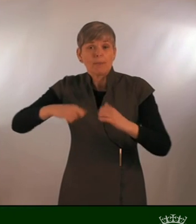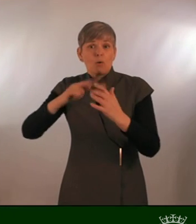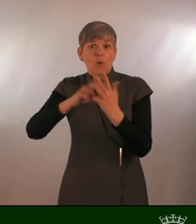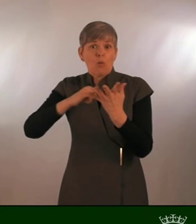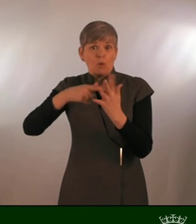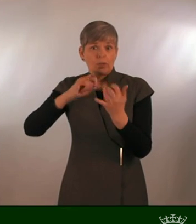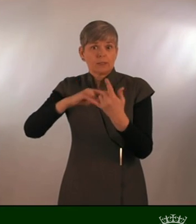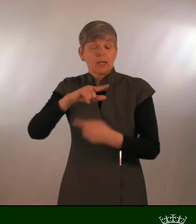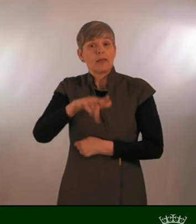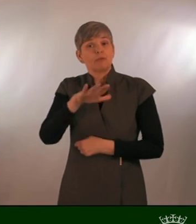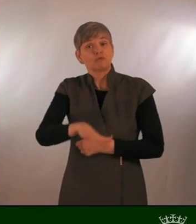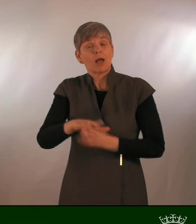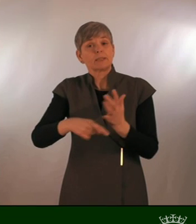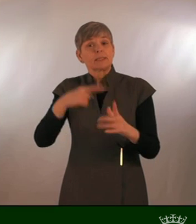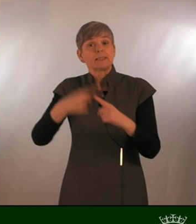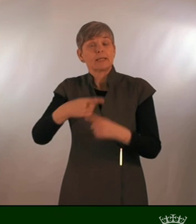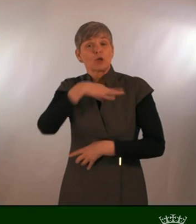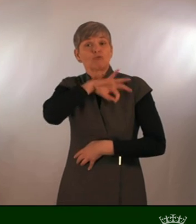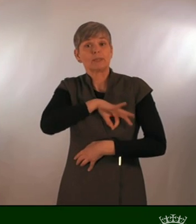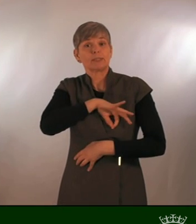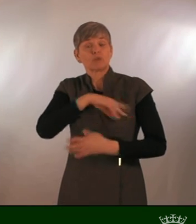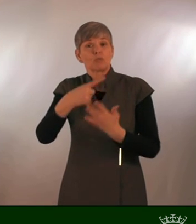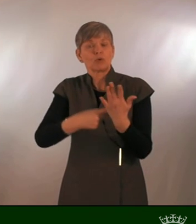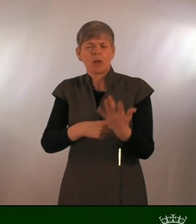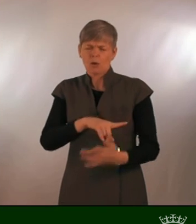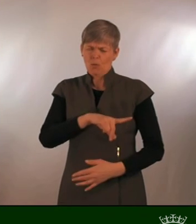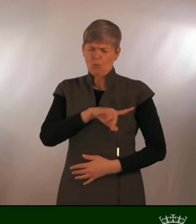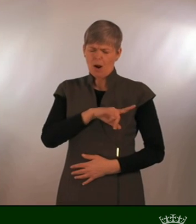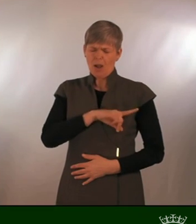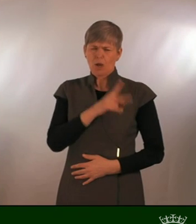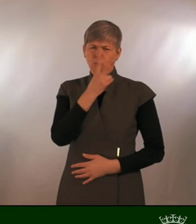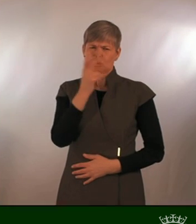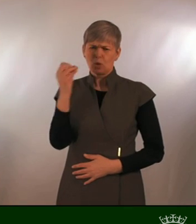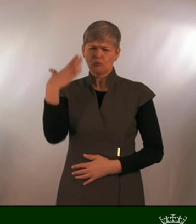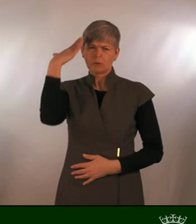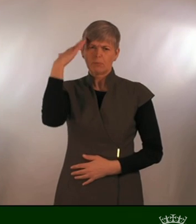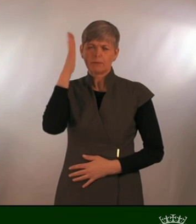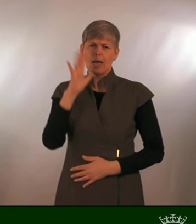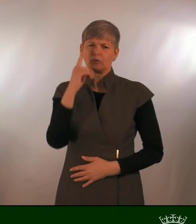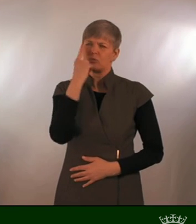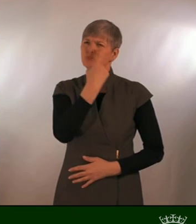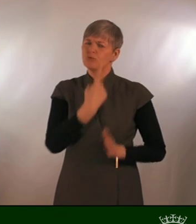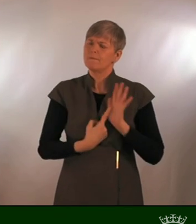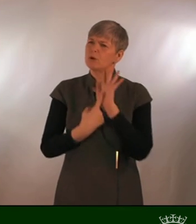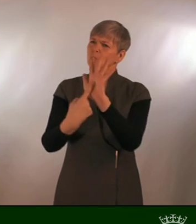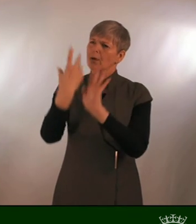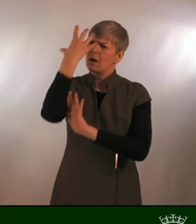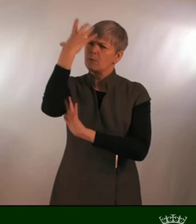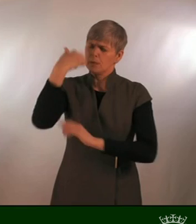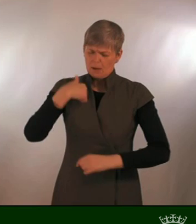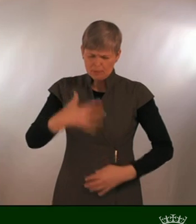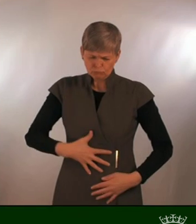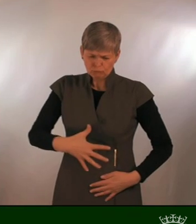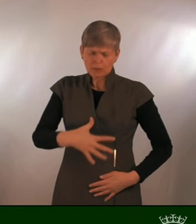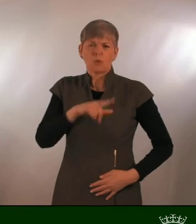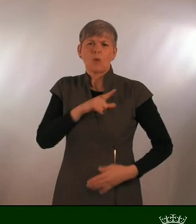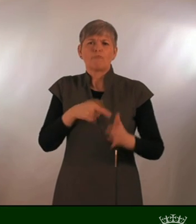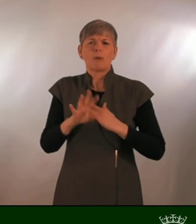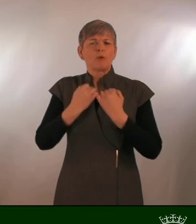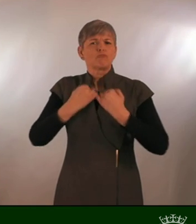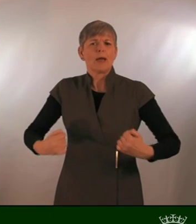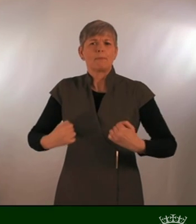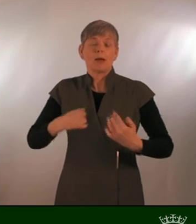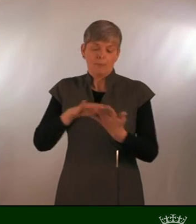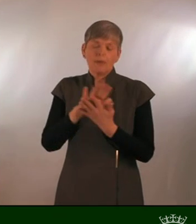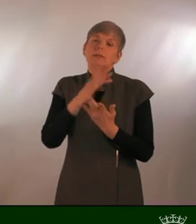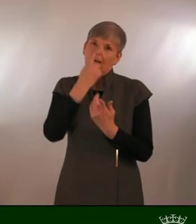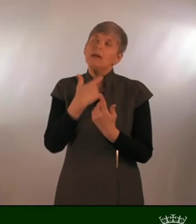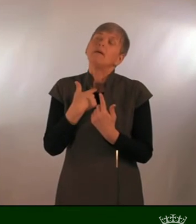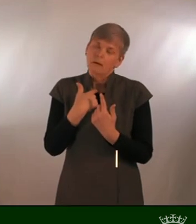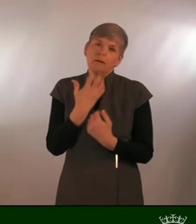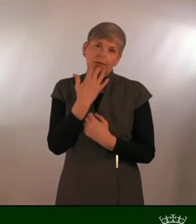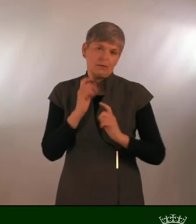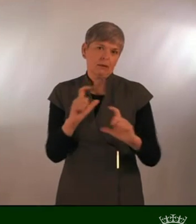Why does he think it right that 200 mothers have to prove to the Government that their child was conceived as a result of being raped, so that they can keep their child tax credits?